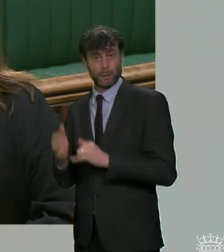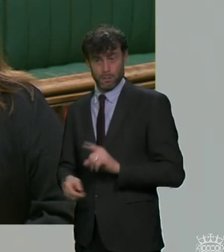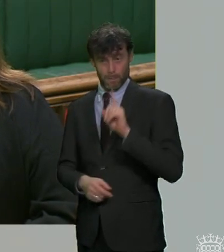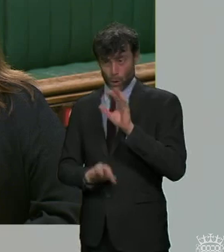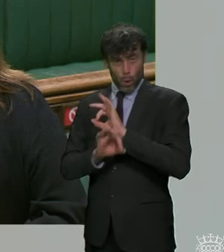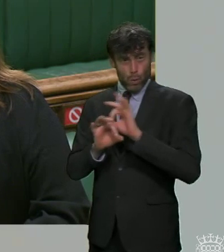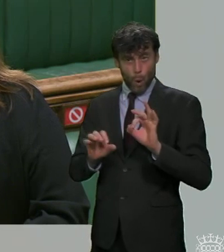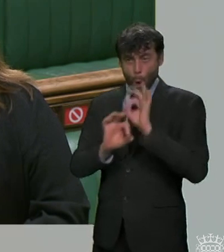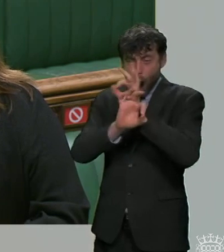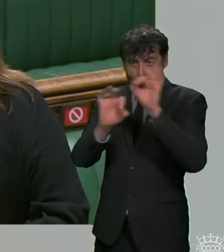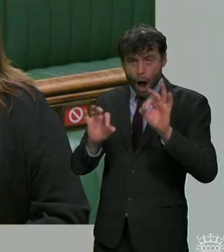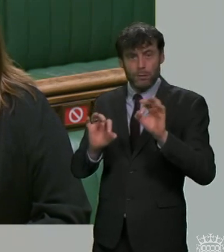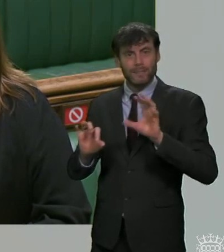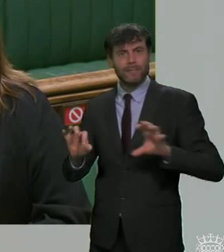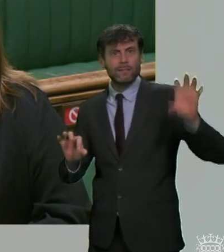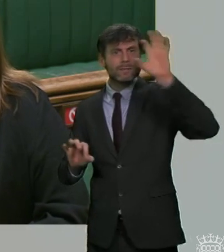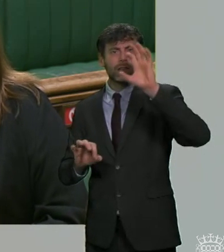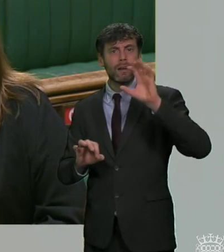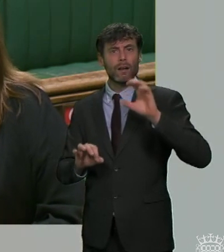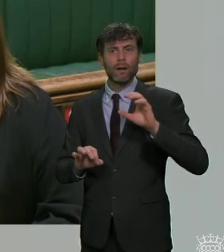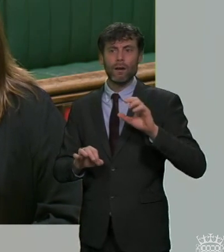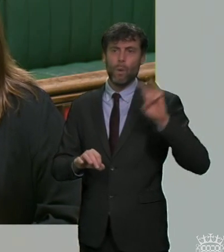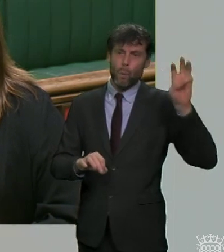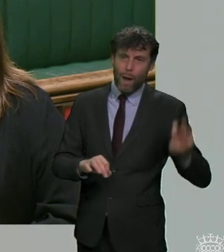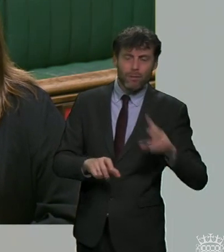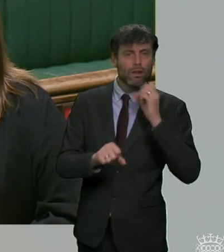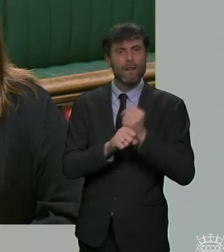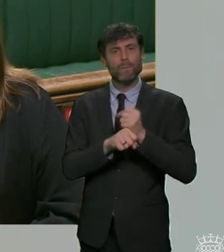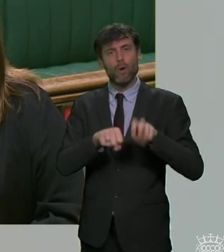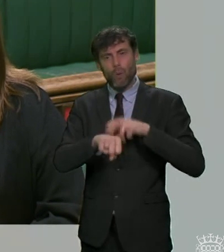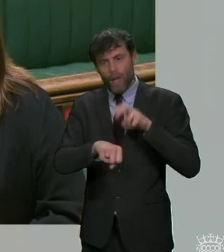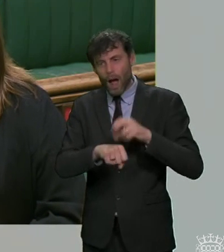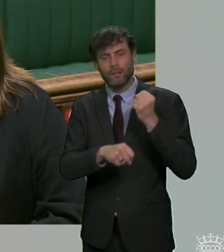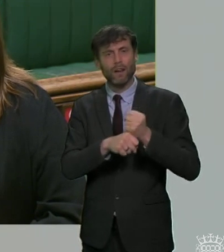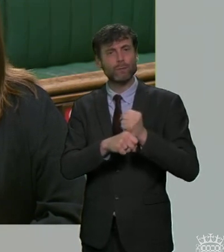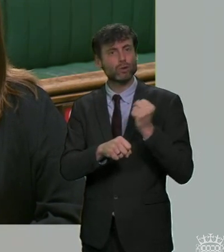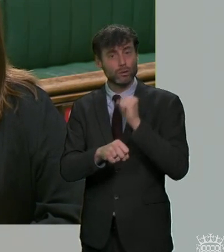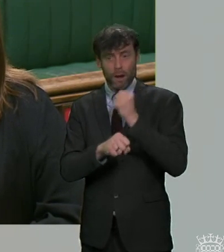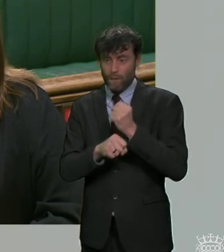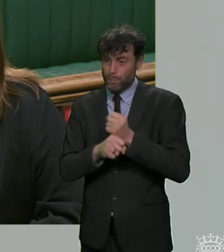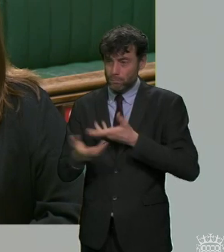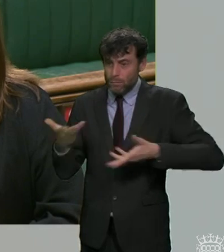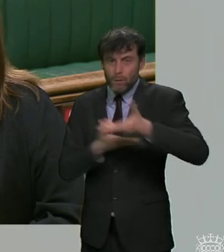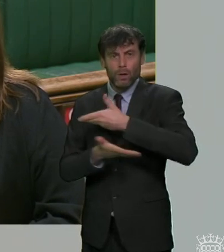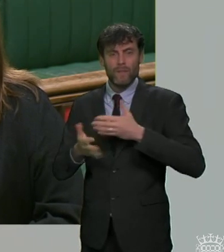The replacement scheme offers lower living support, no travel support and no tuition fee support.